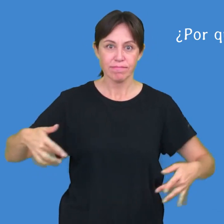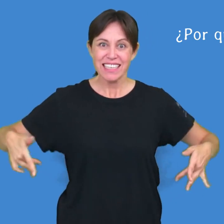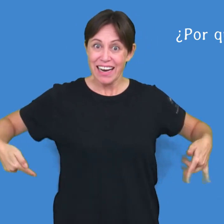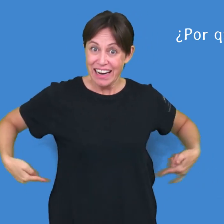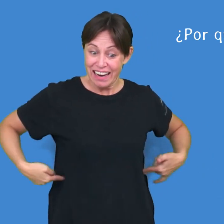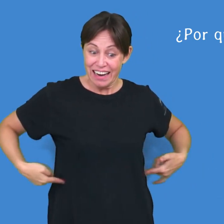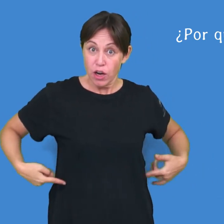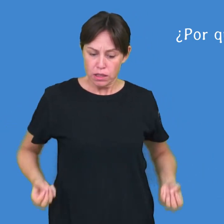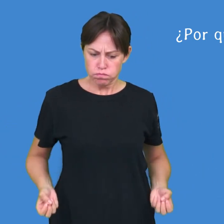riñón